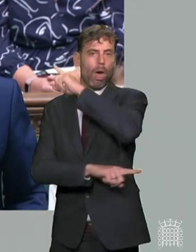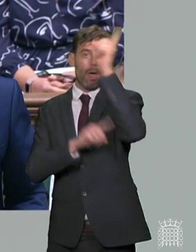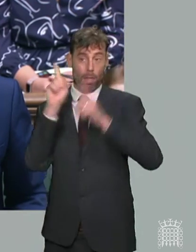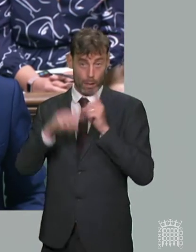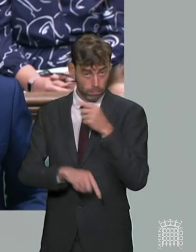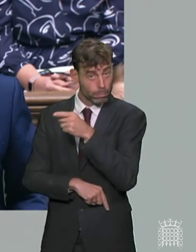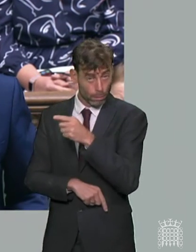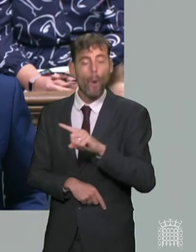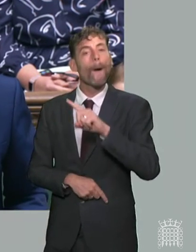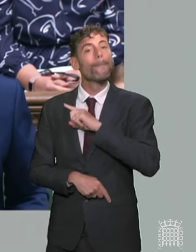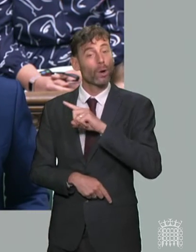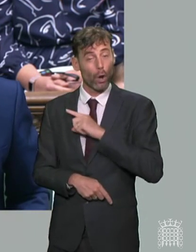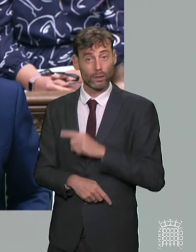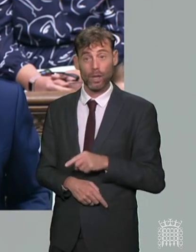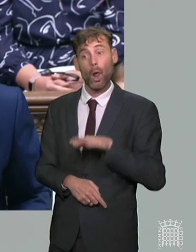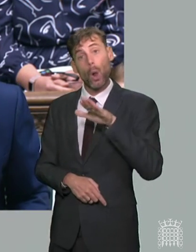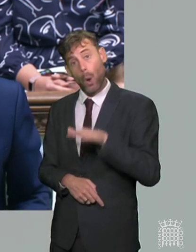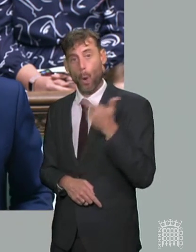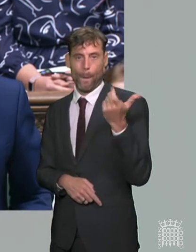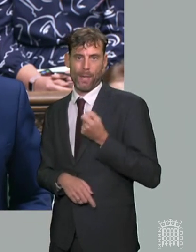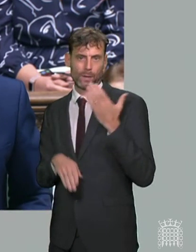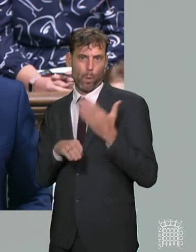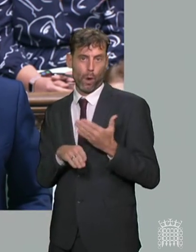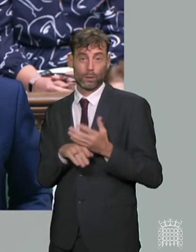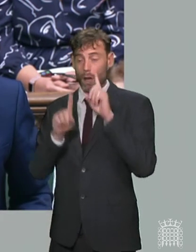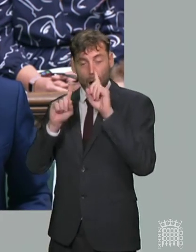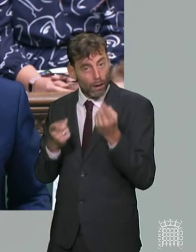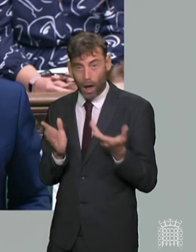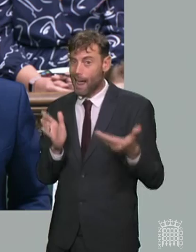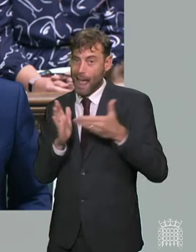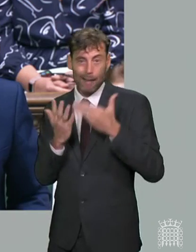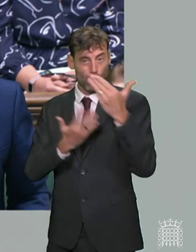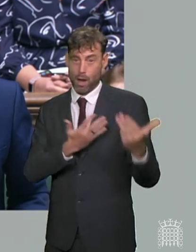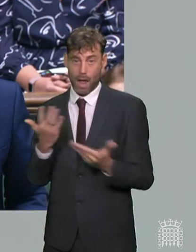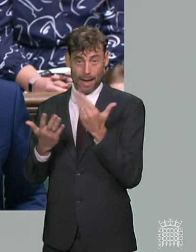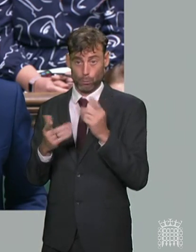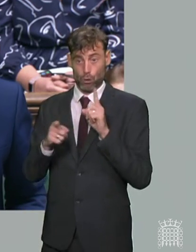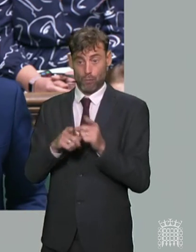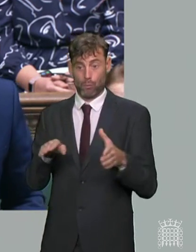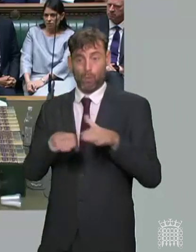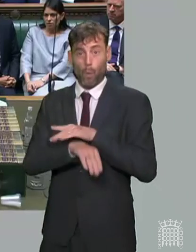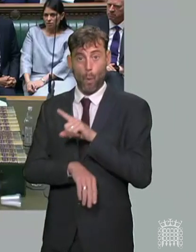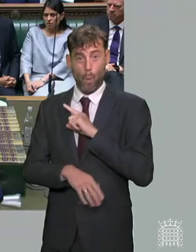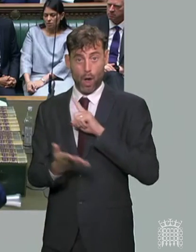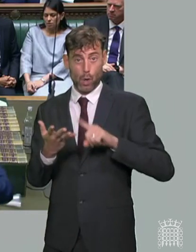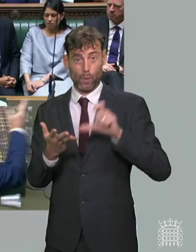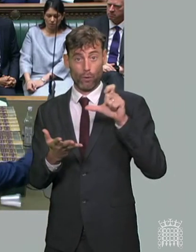The truth is that these low-paid workers cannot work longer hours to get back the money that the Prime Minister is cutting from them.